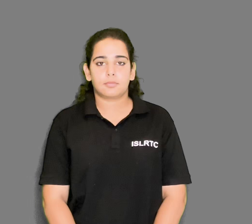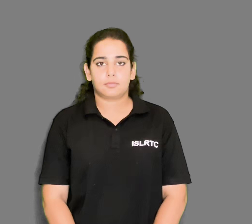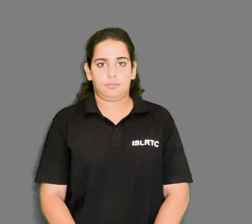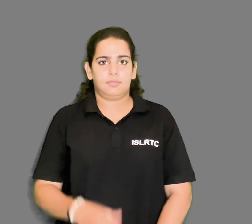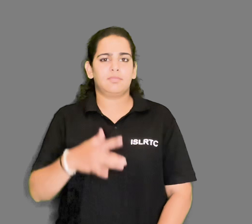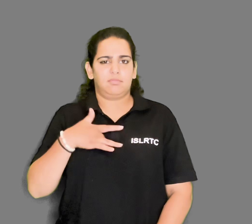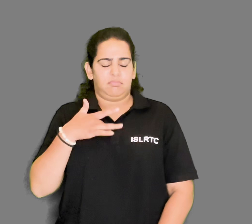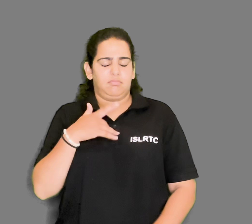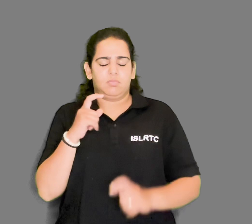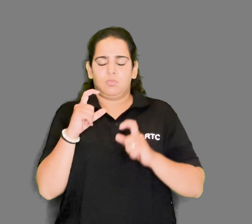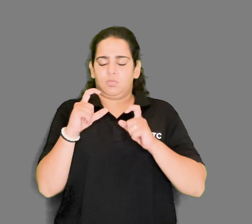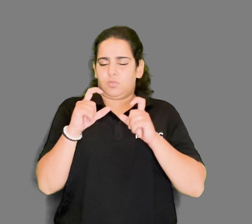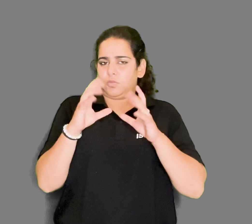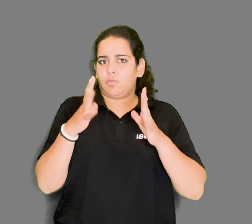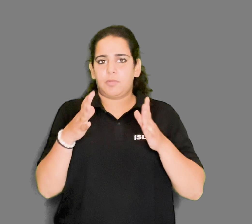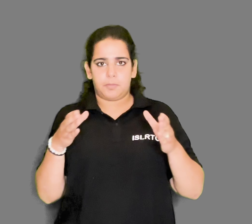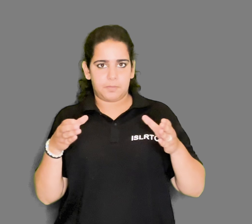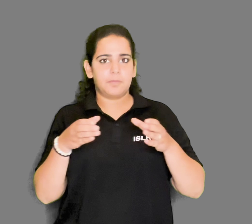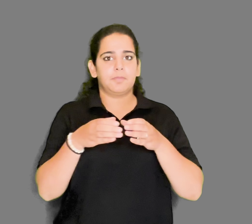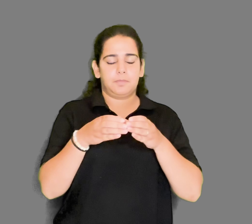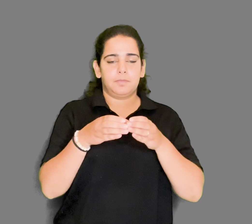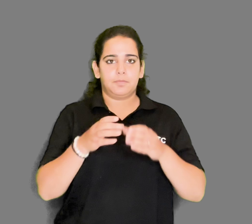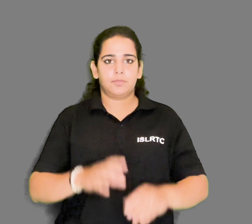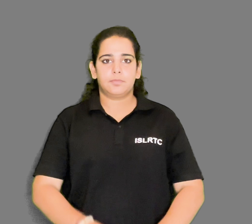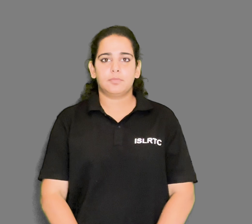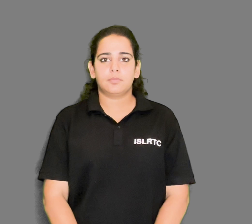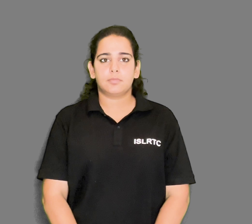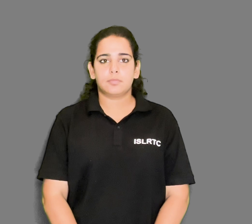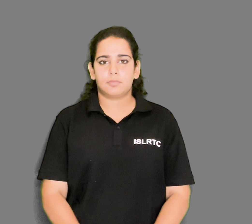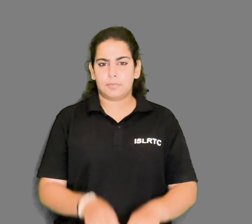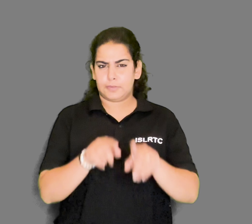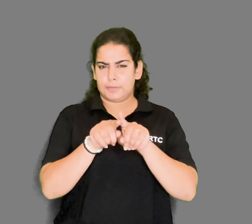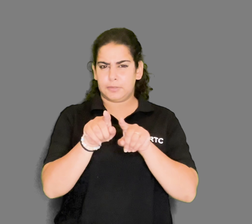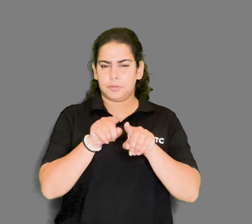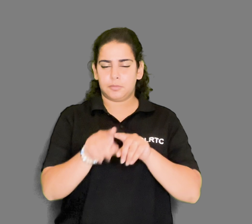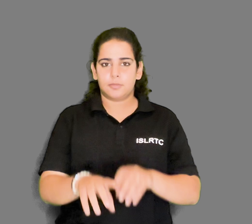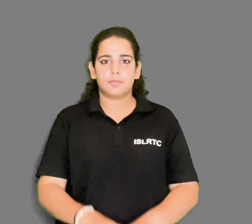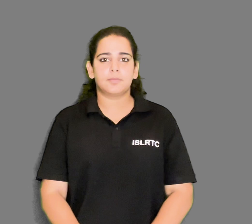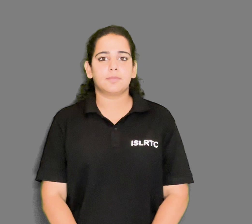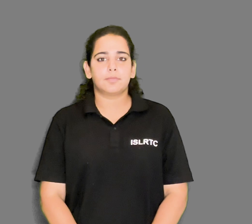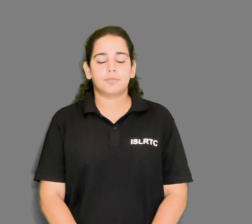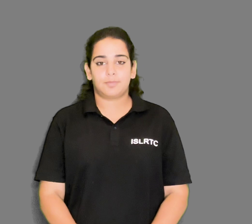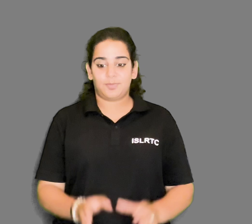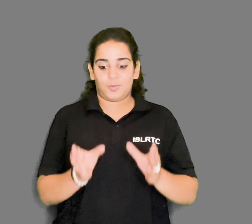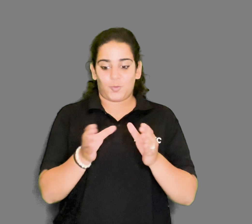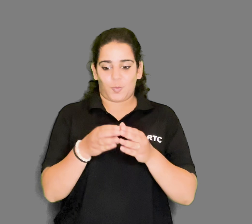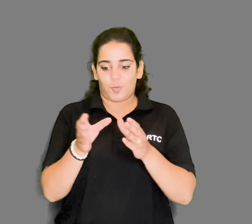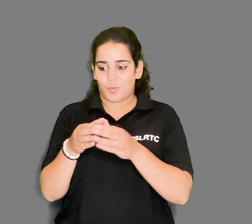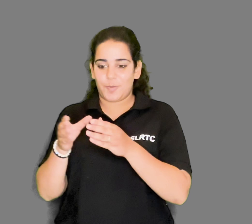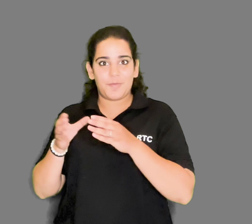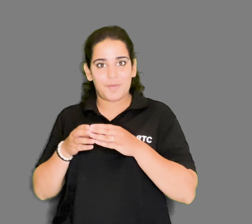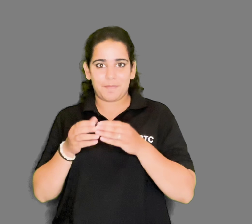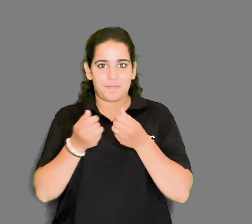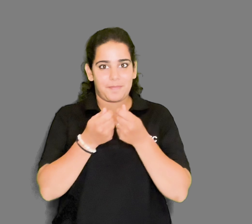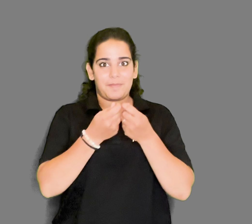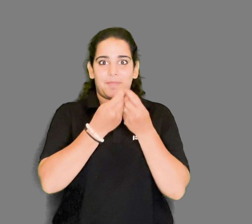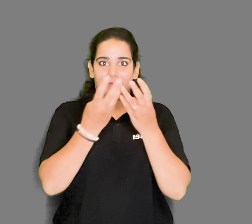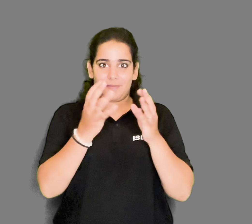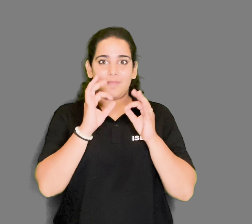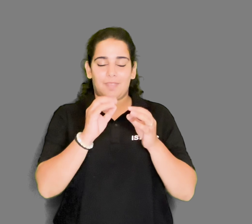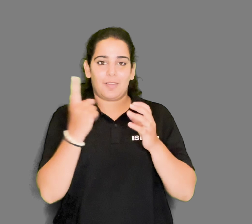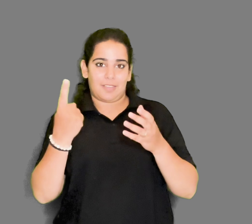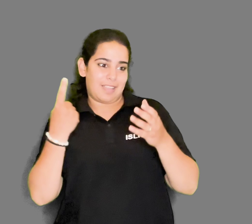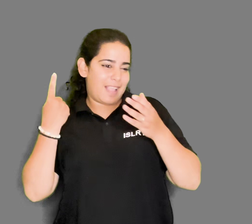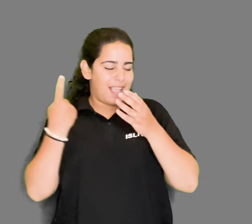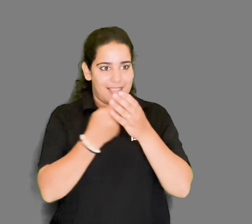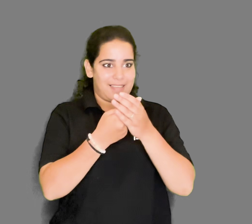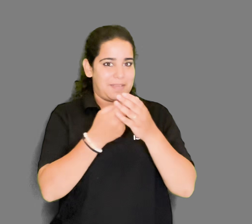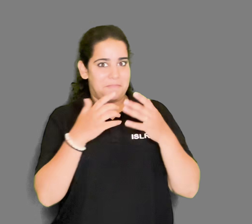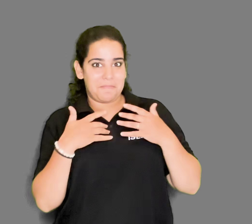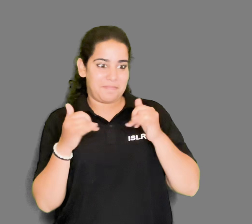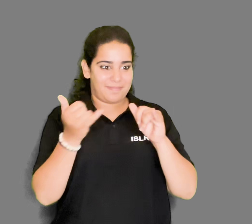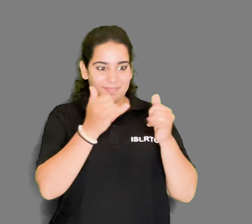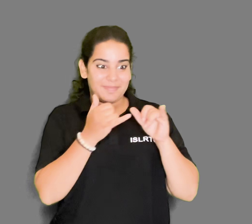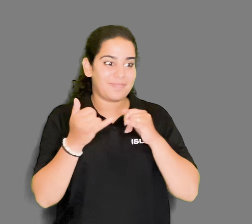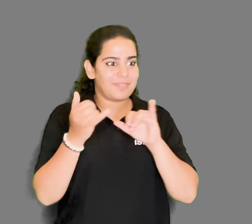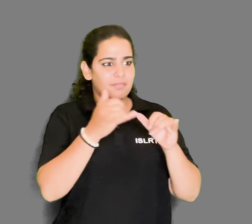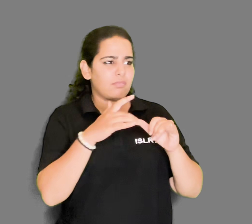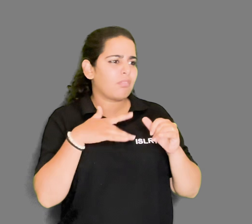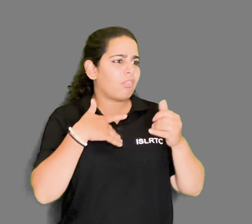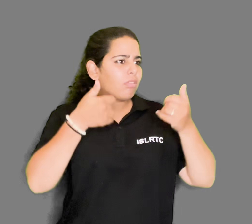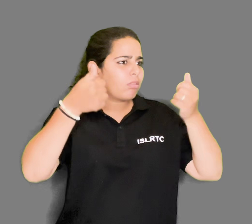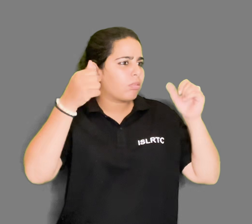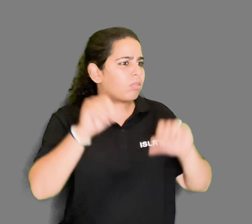Nonconformity failure or refusal to conform to a prevailing rule or practice.